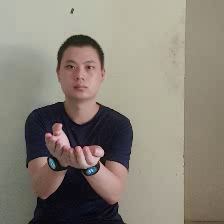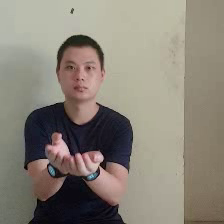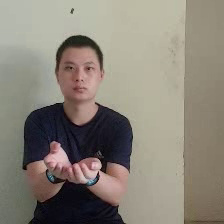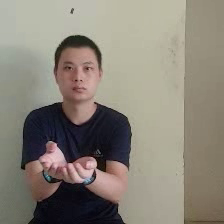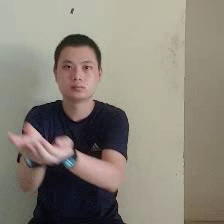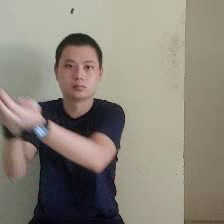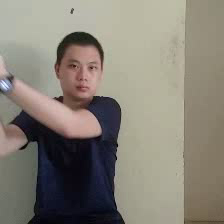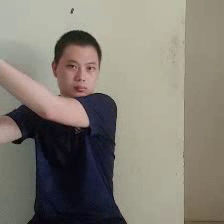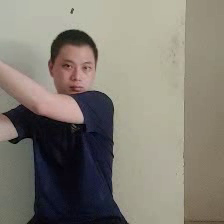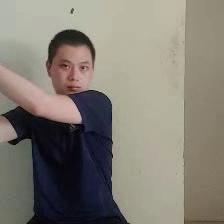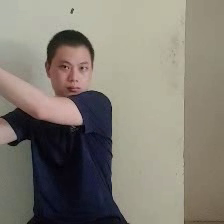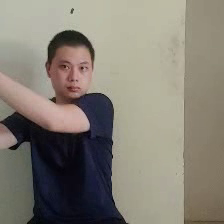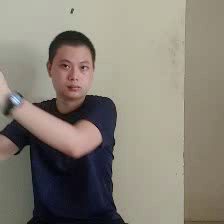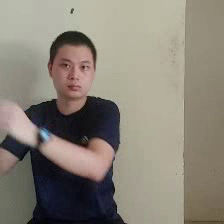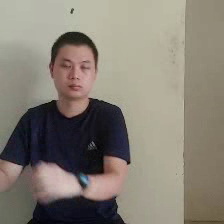Biếu tặng